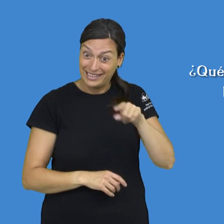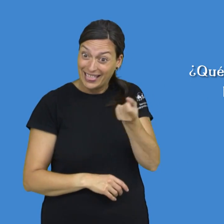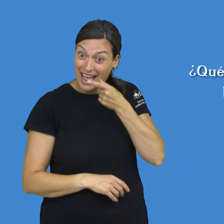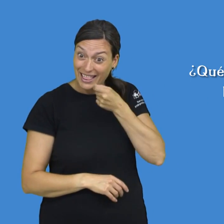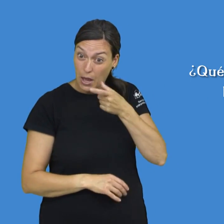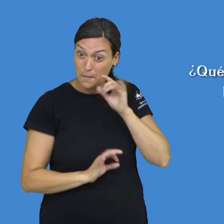droga